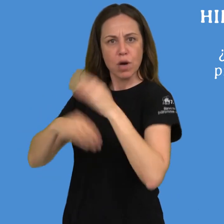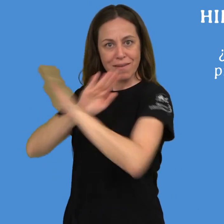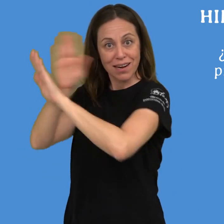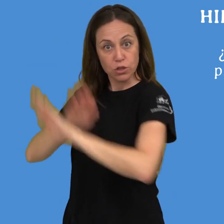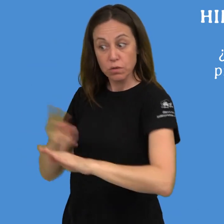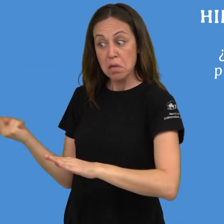resultado